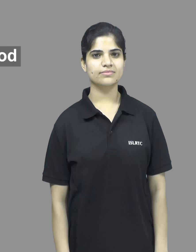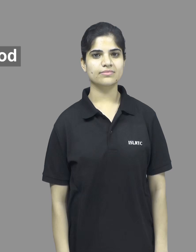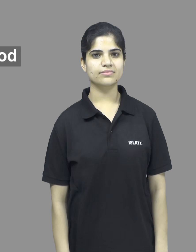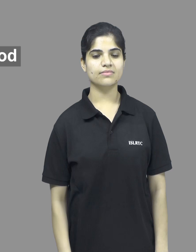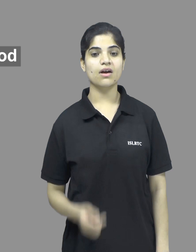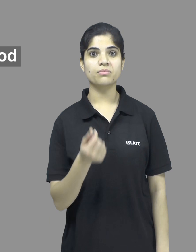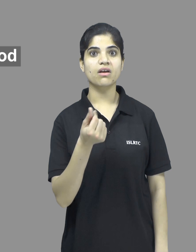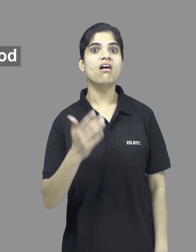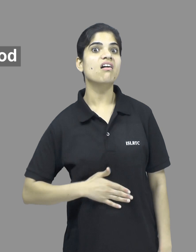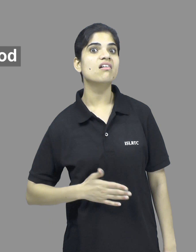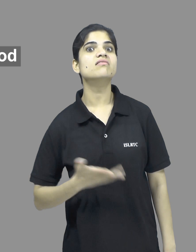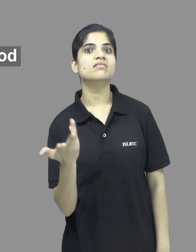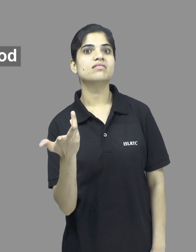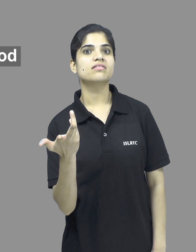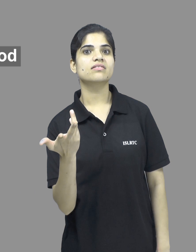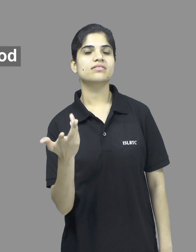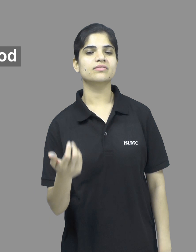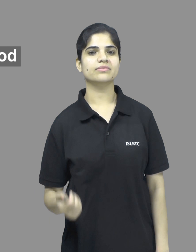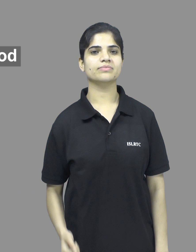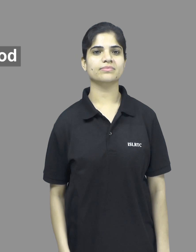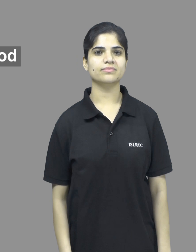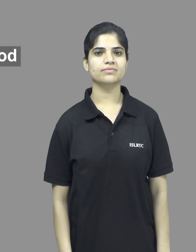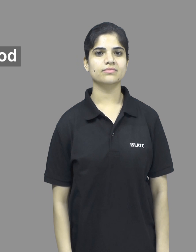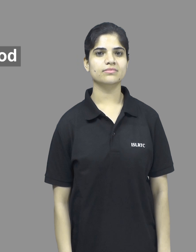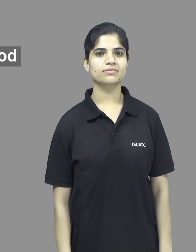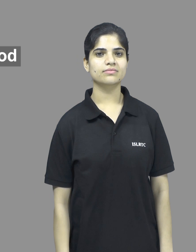Livelihood